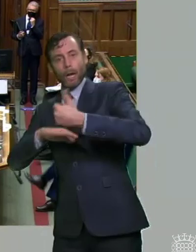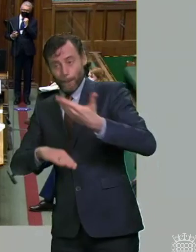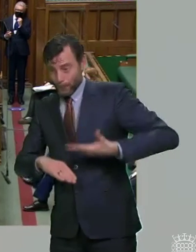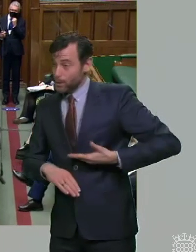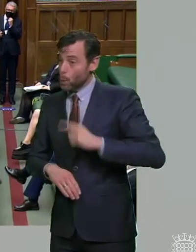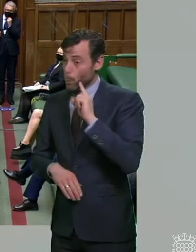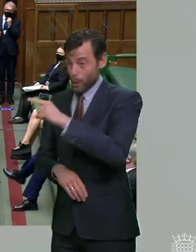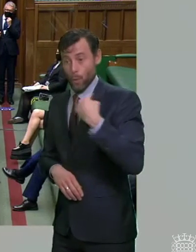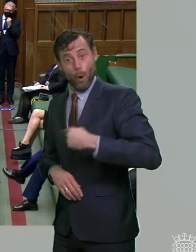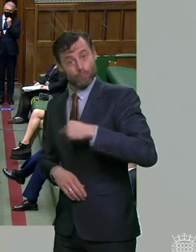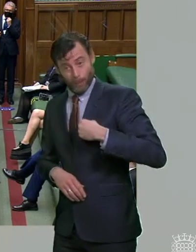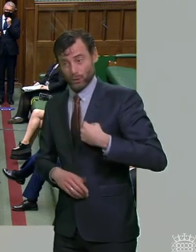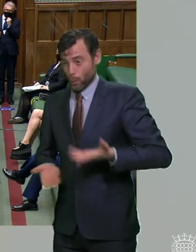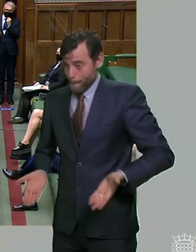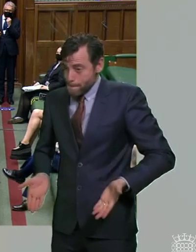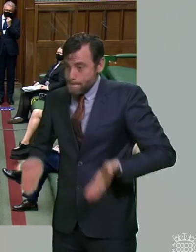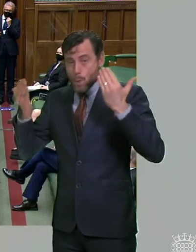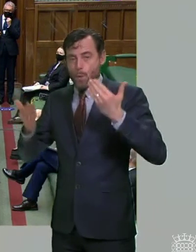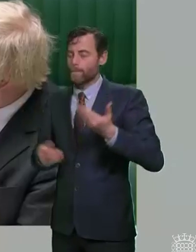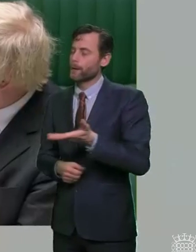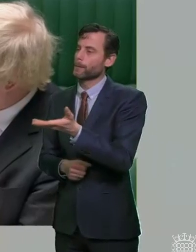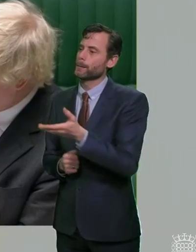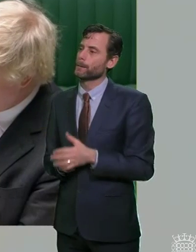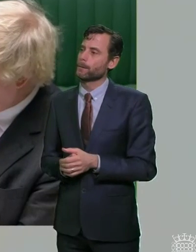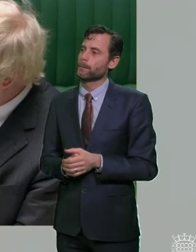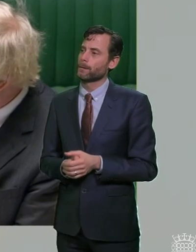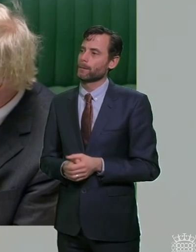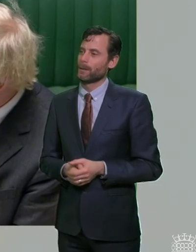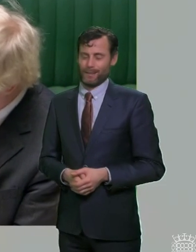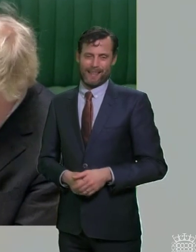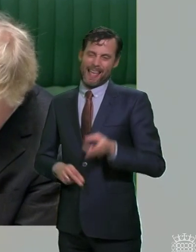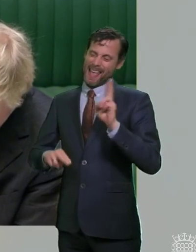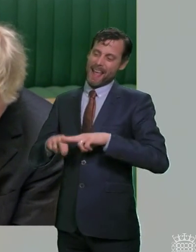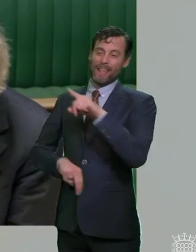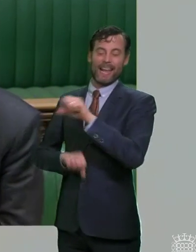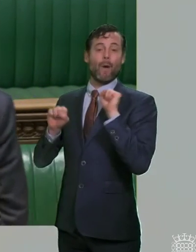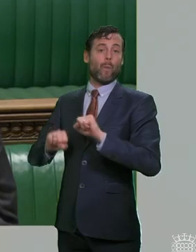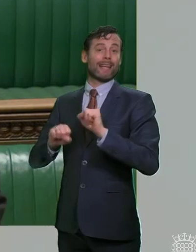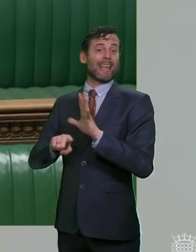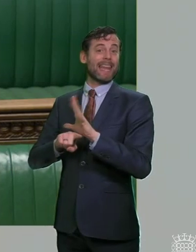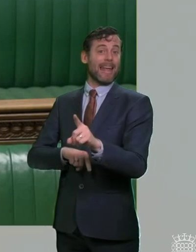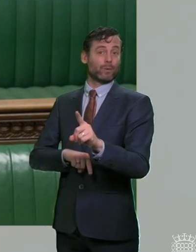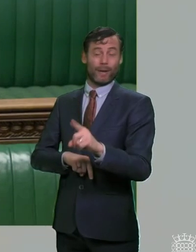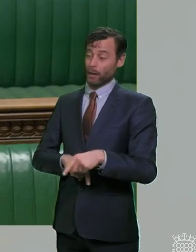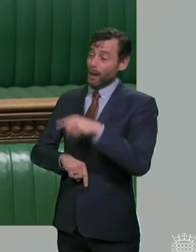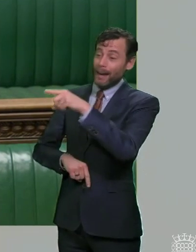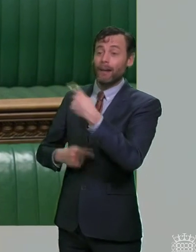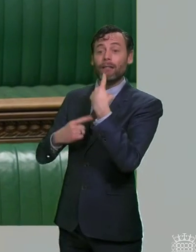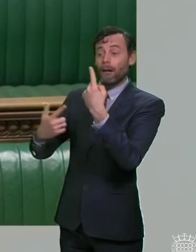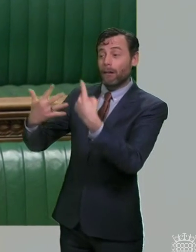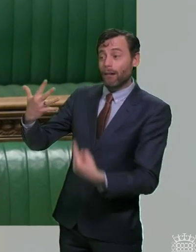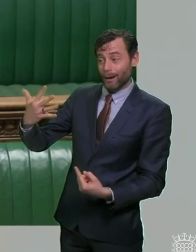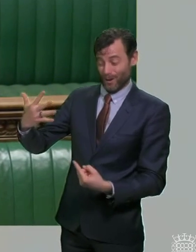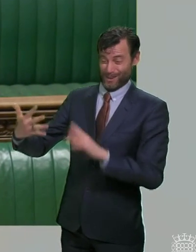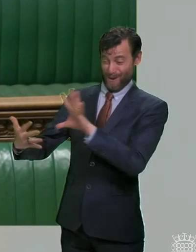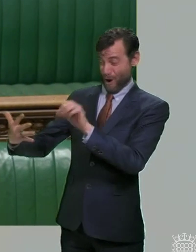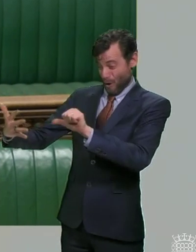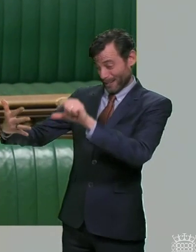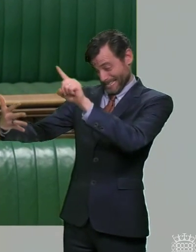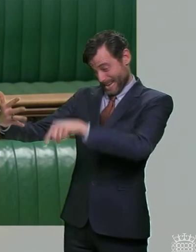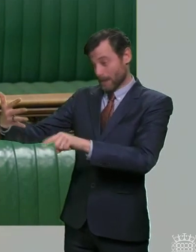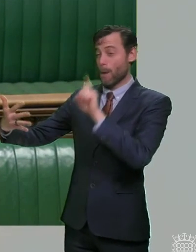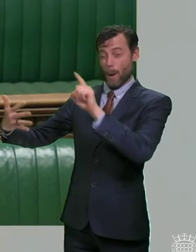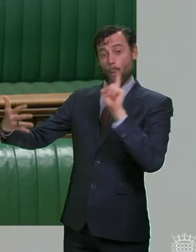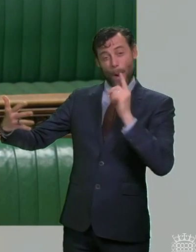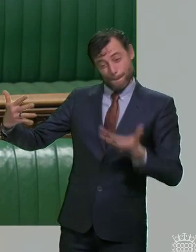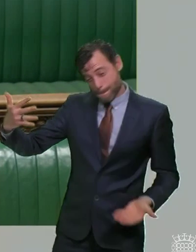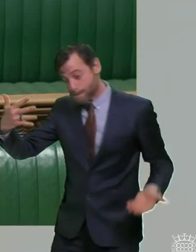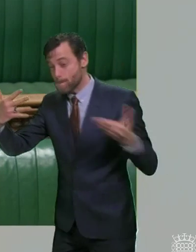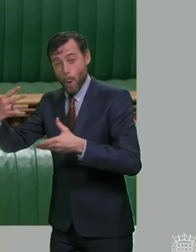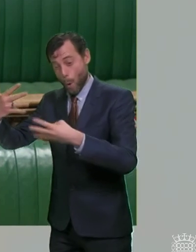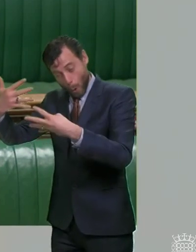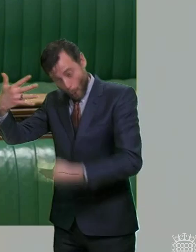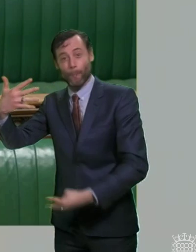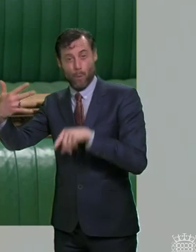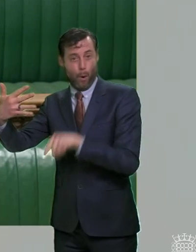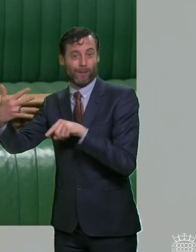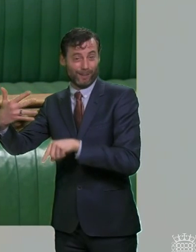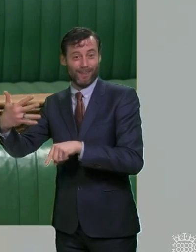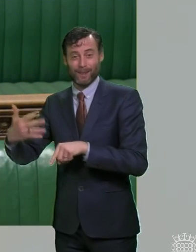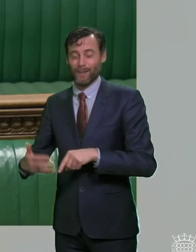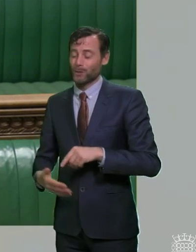If the right honourable and learned Gentleman will only wait until next week, I think he will find that we will do far more than that paltry agenda he has set out.